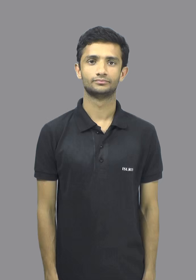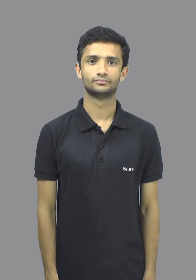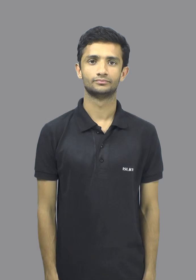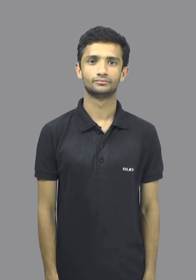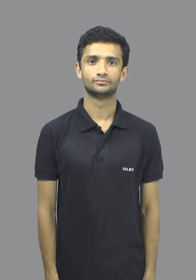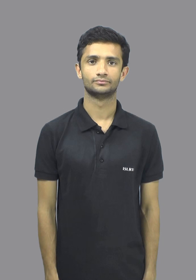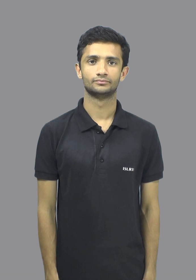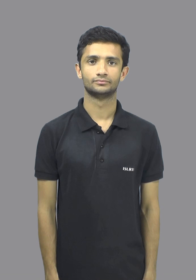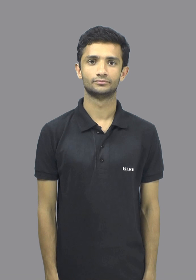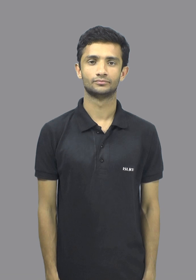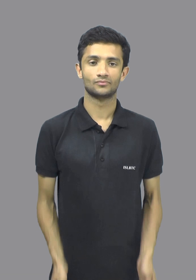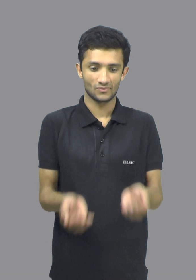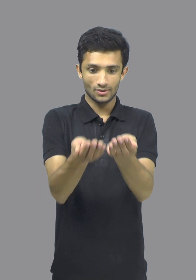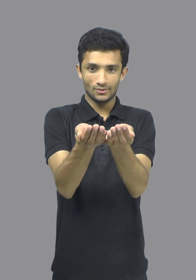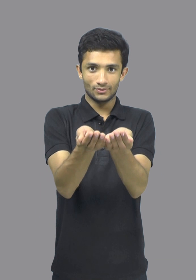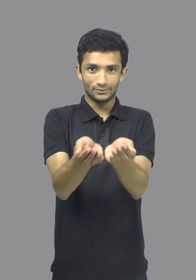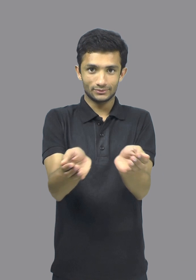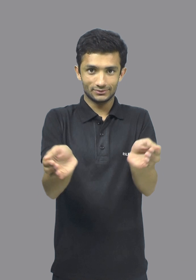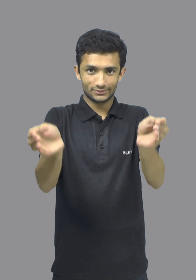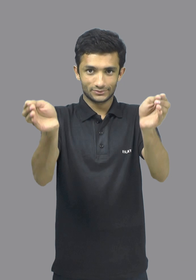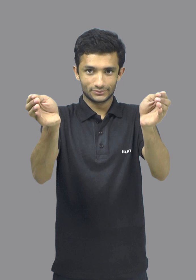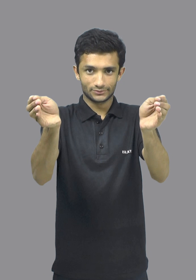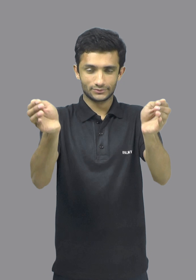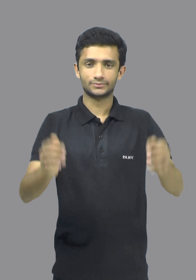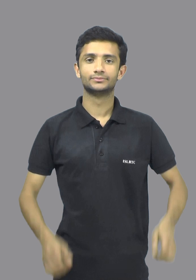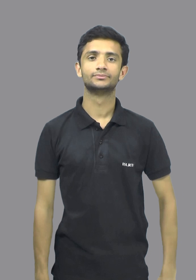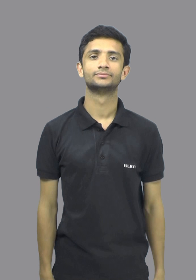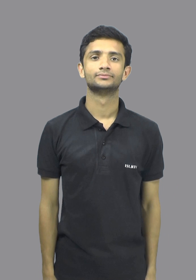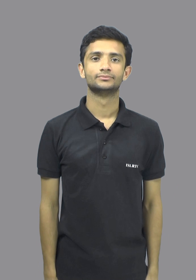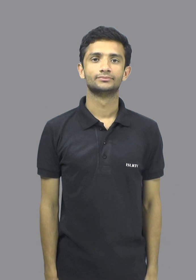Bowl